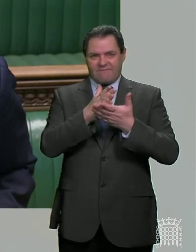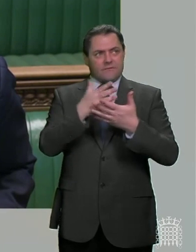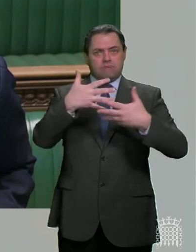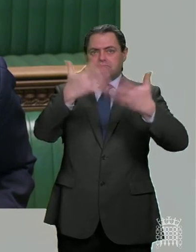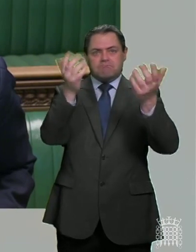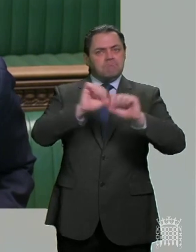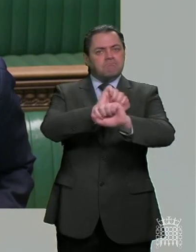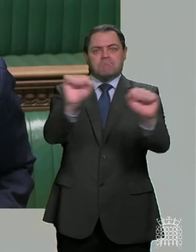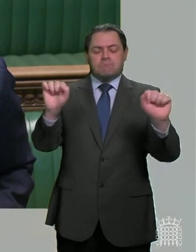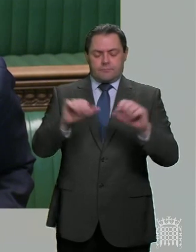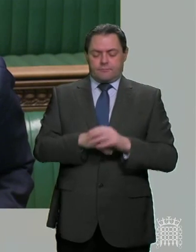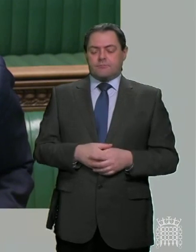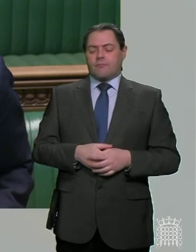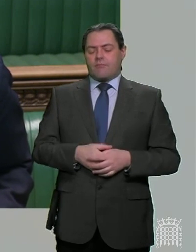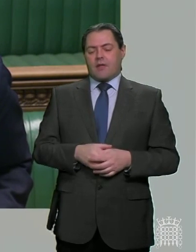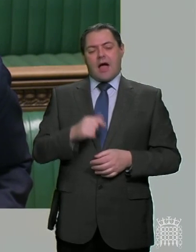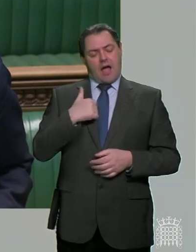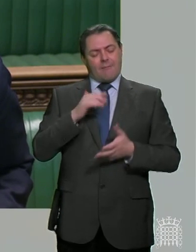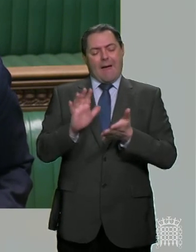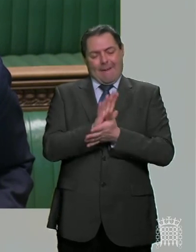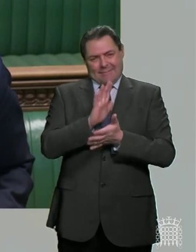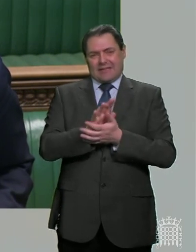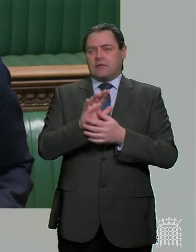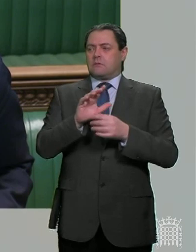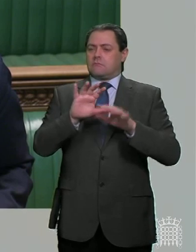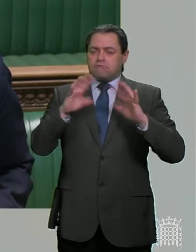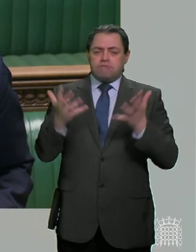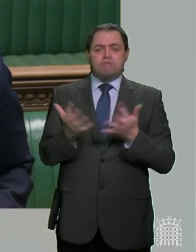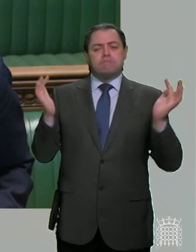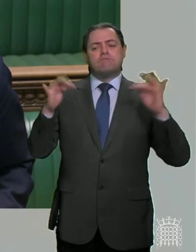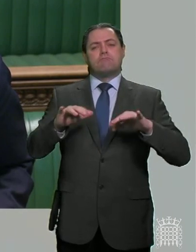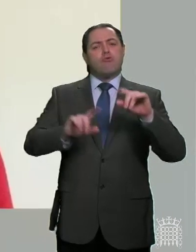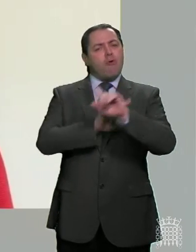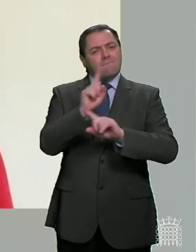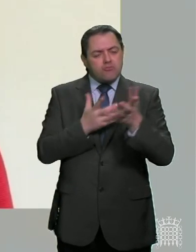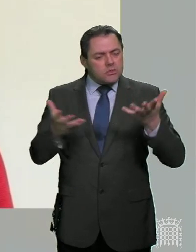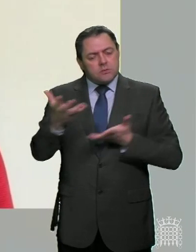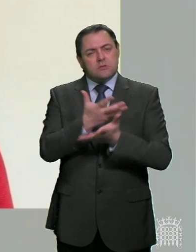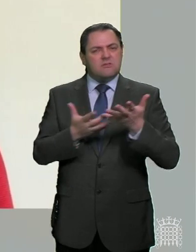I am very pleased that we are going to be holding an international conference on this issue.